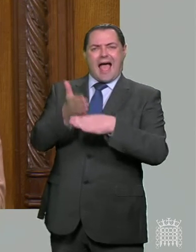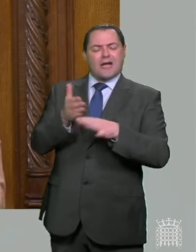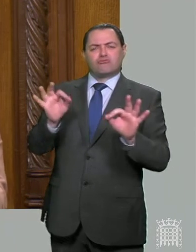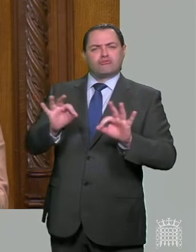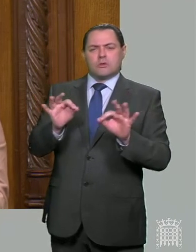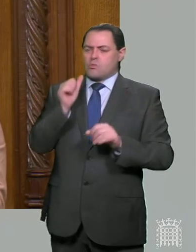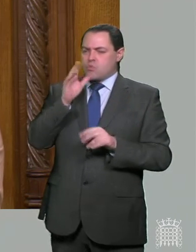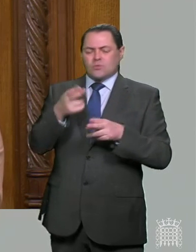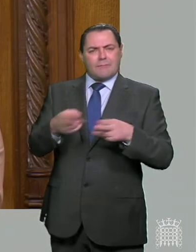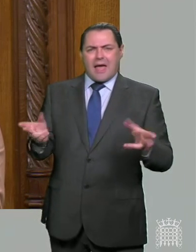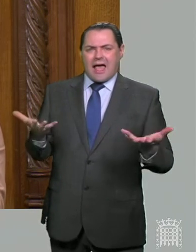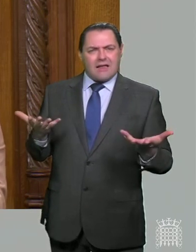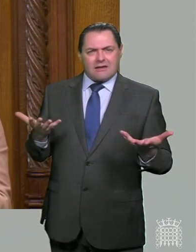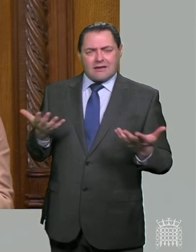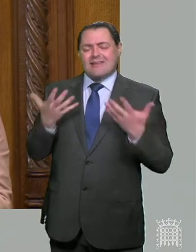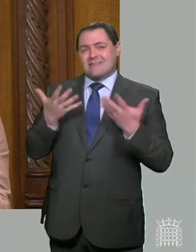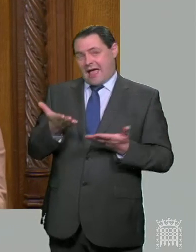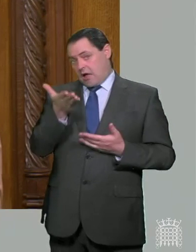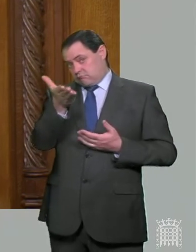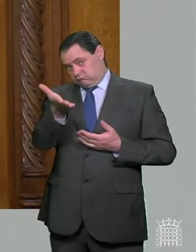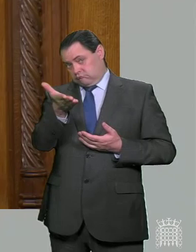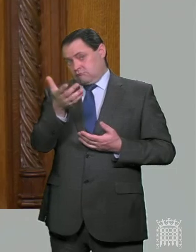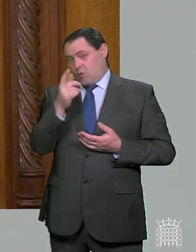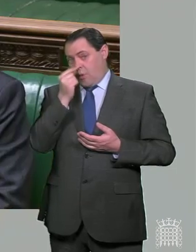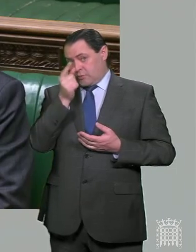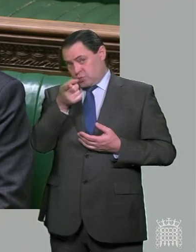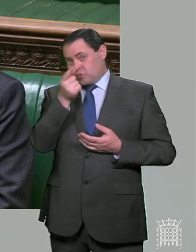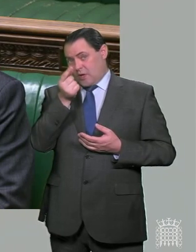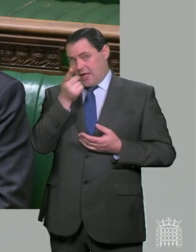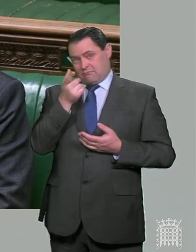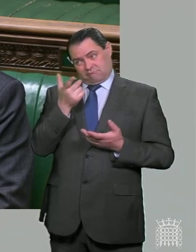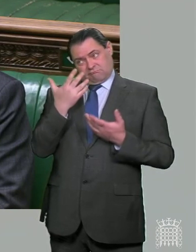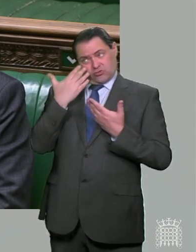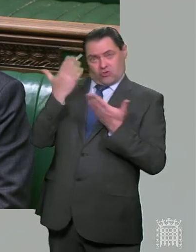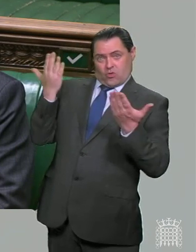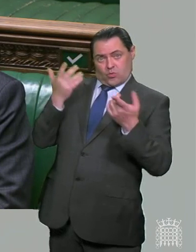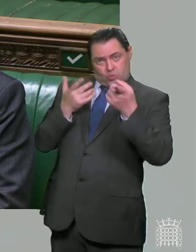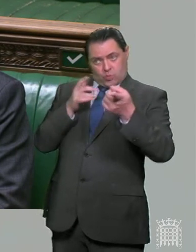I am giving the Prime Minister the chance to show us all where he stands.